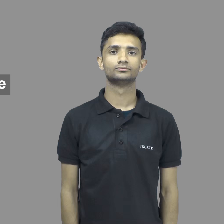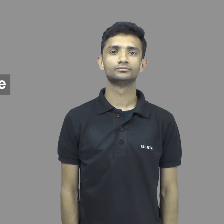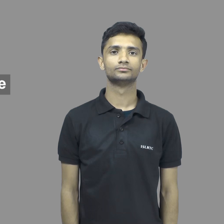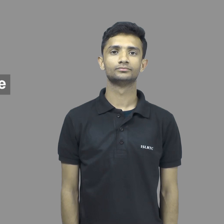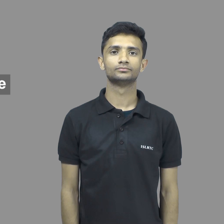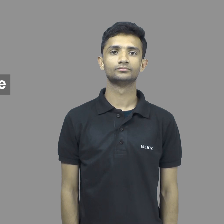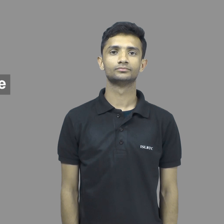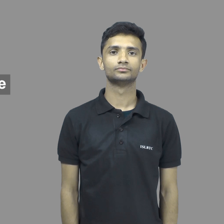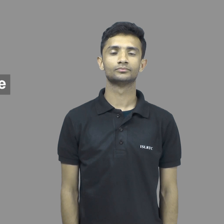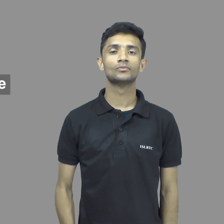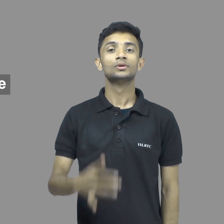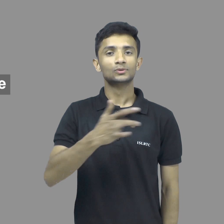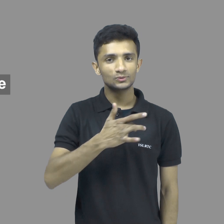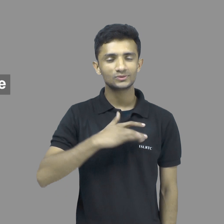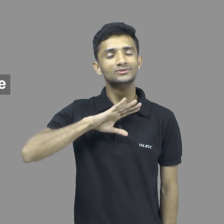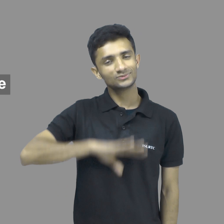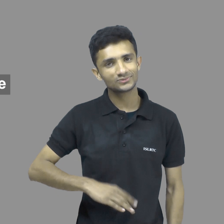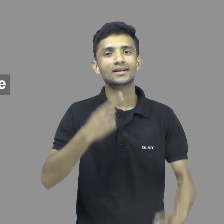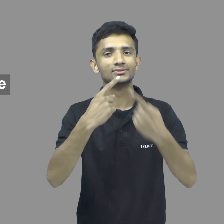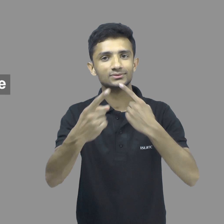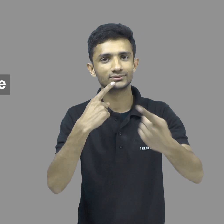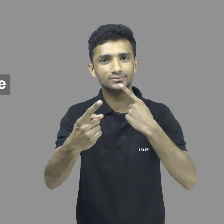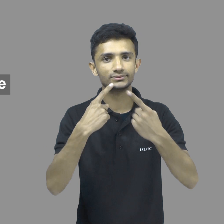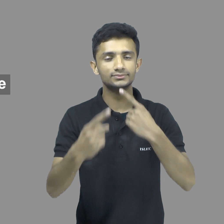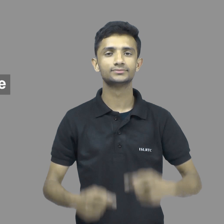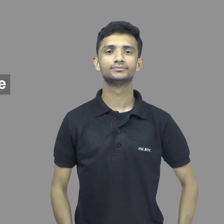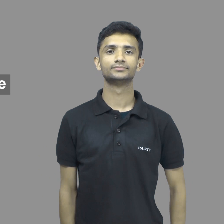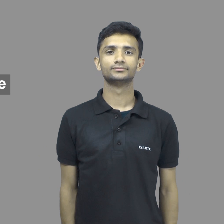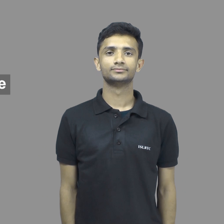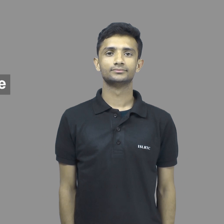Polite